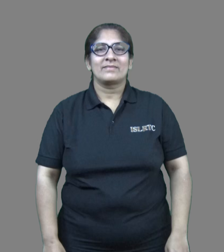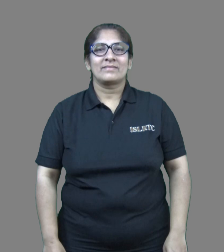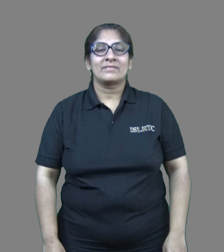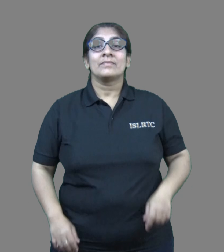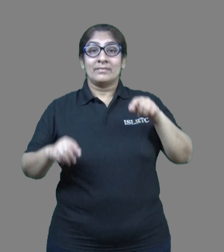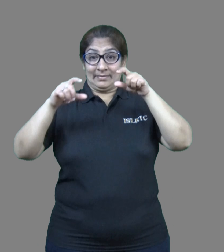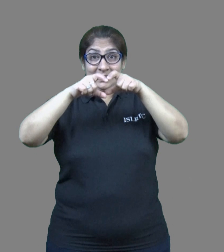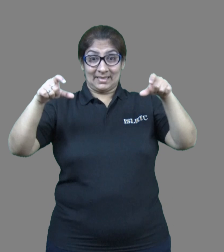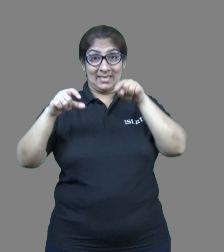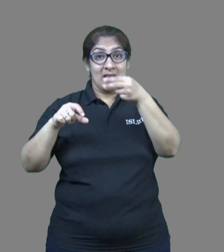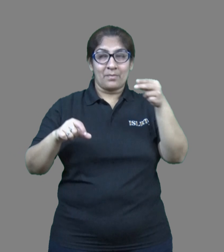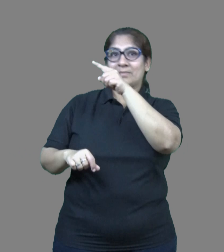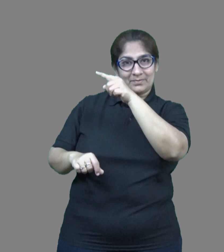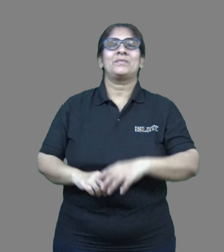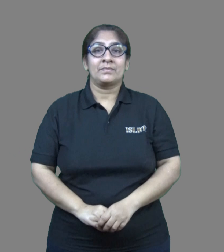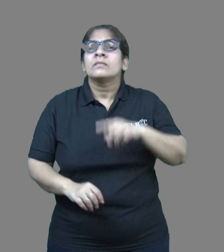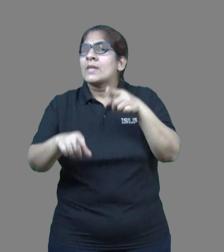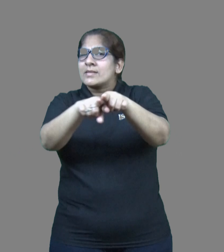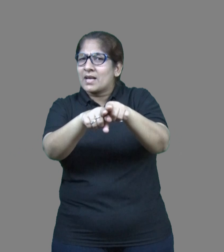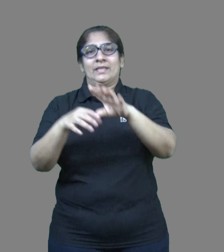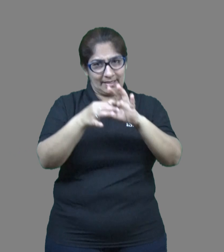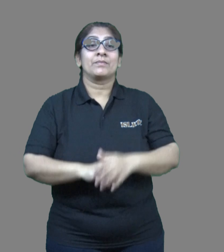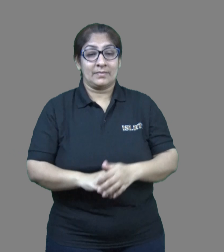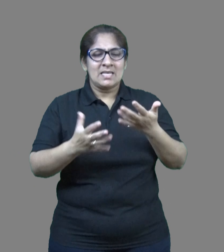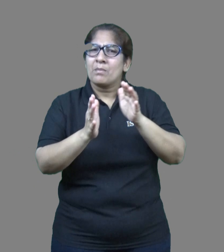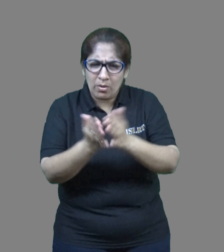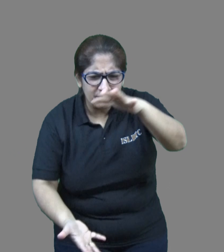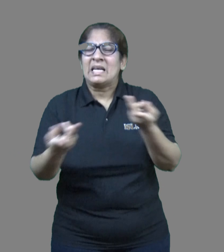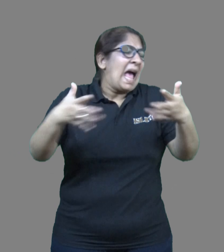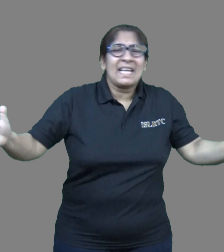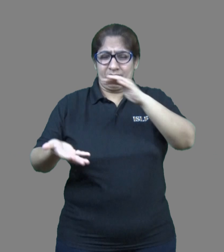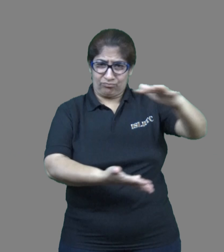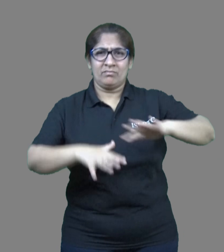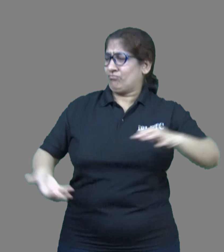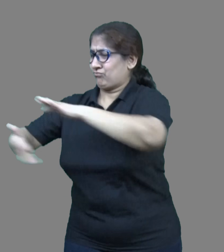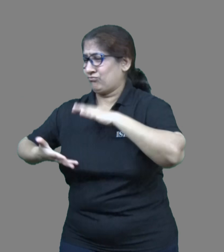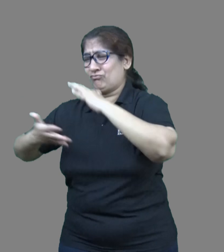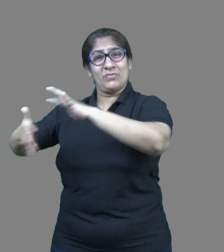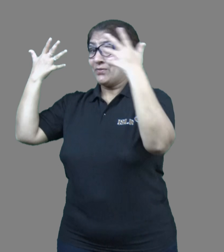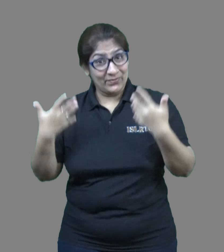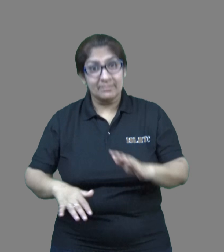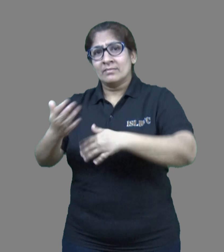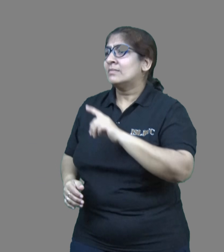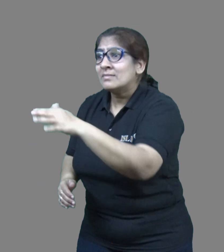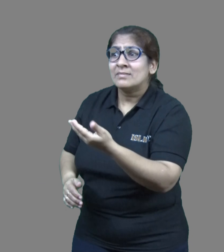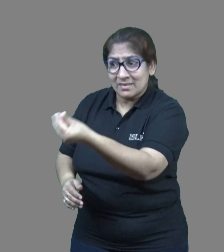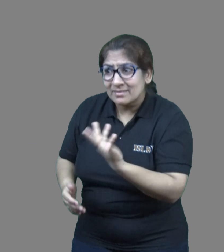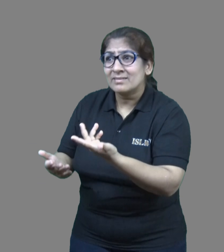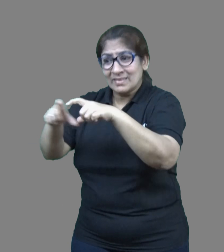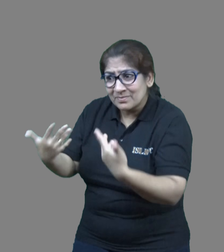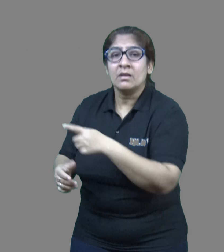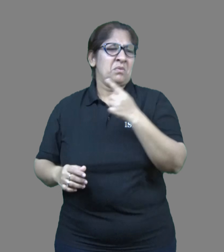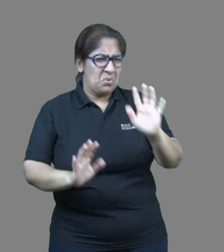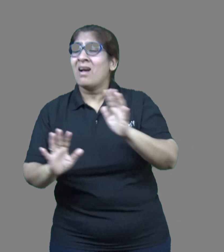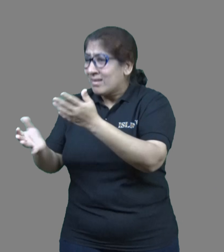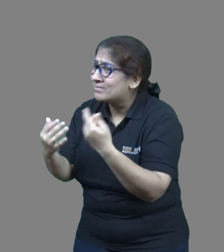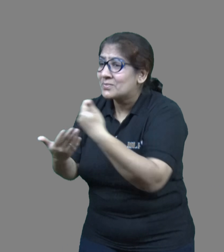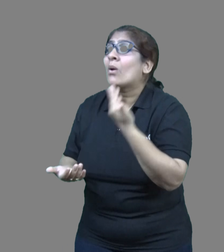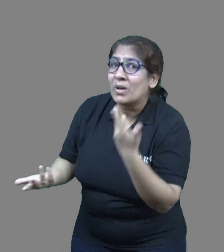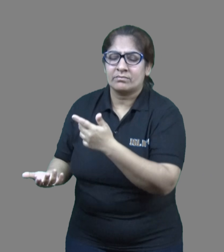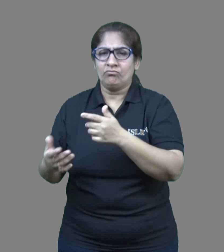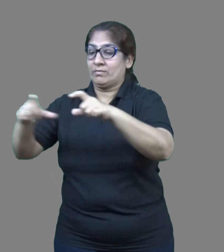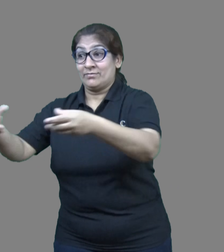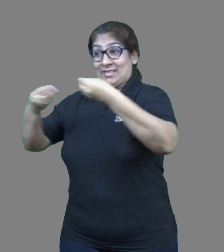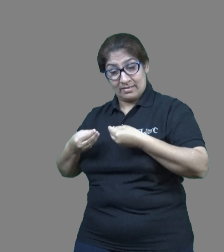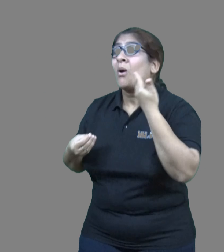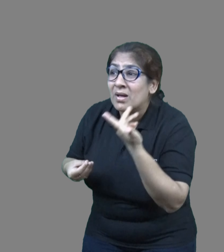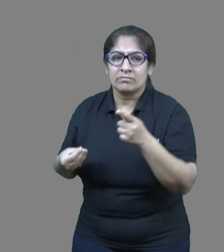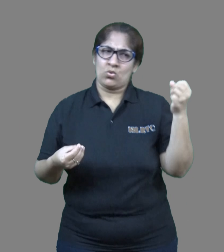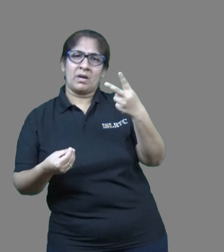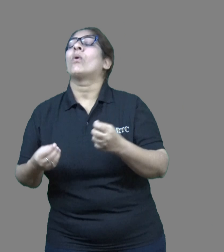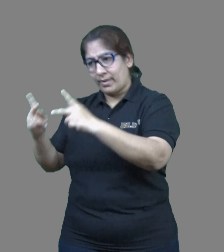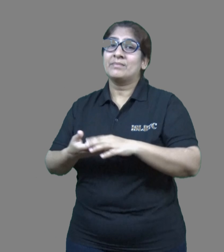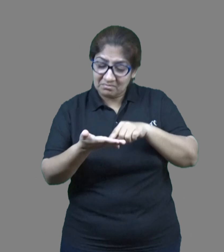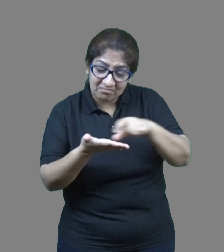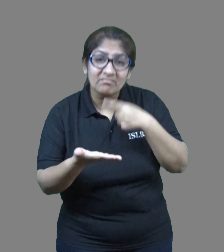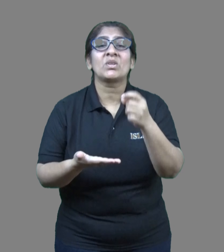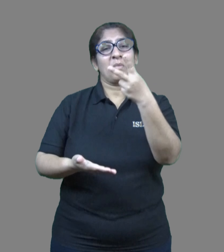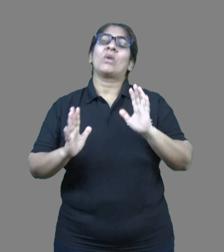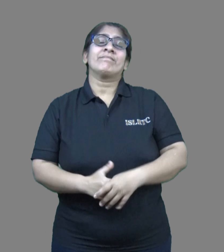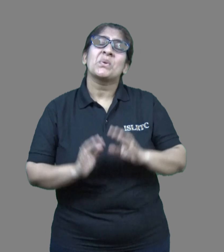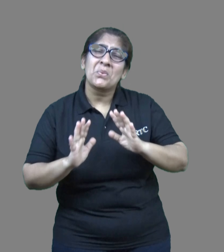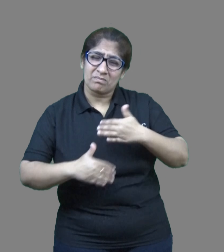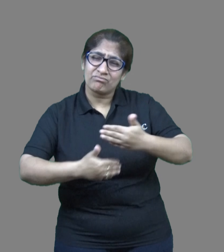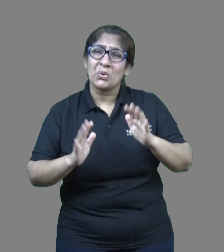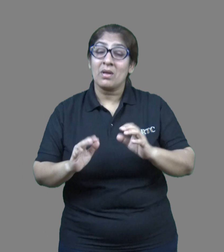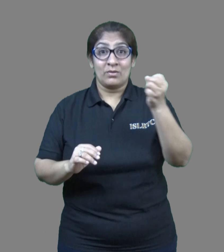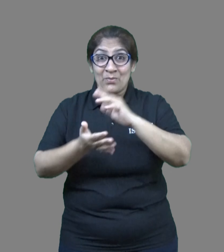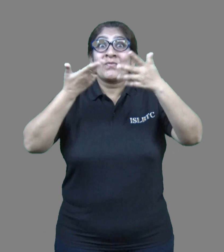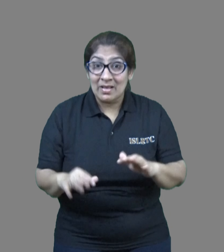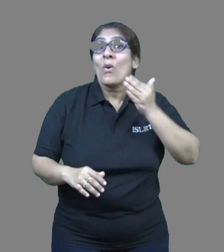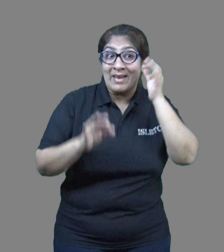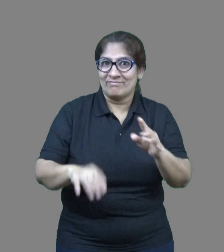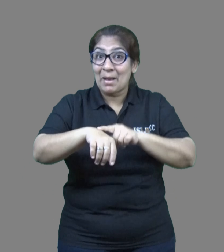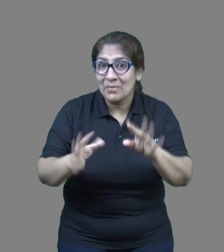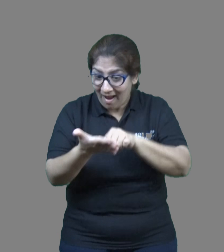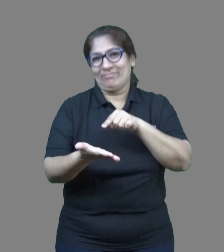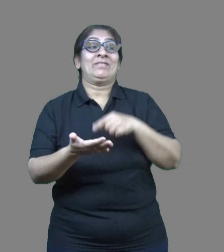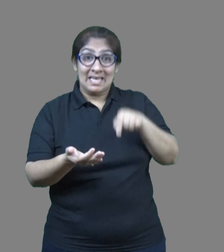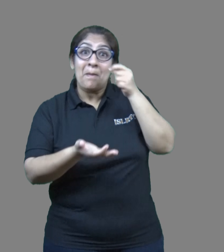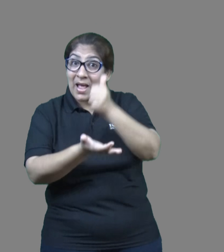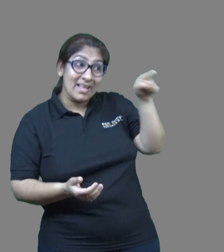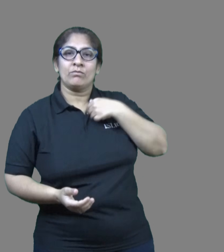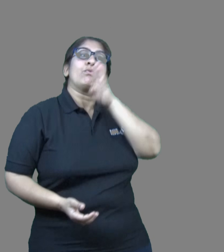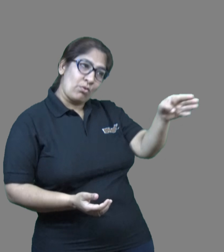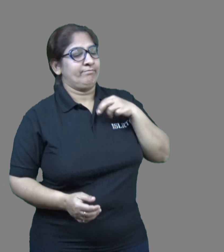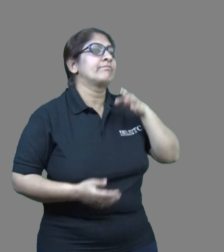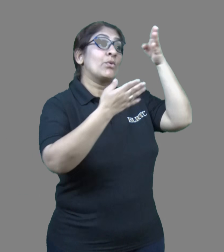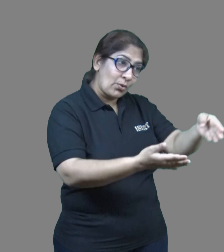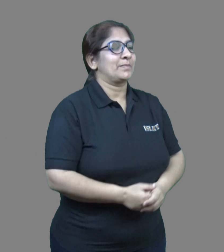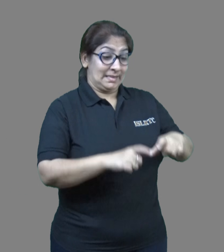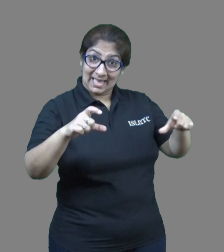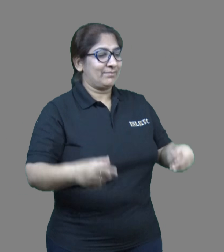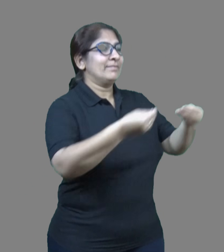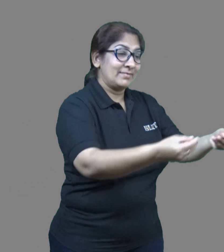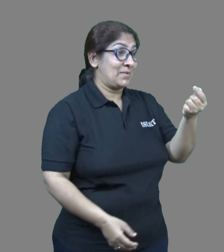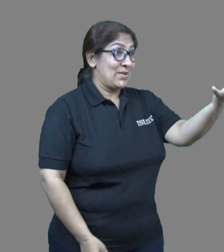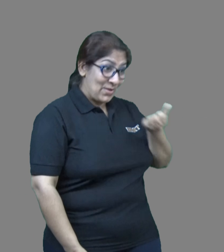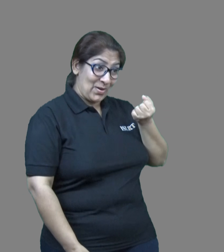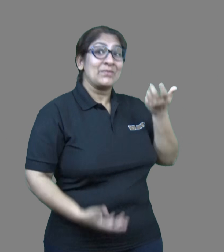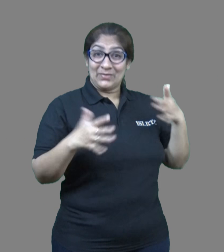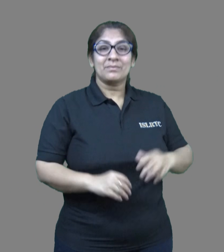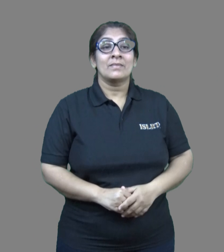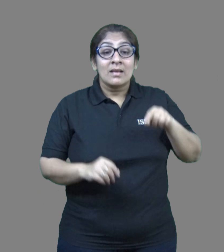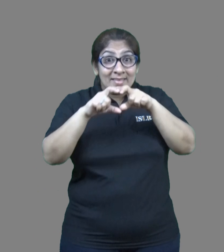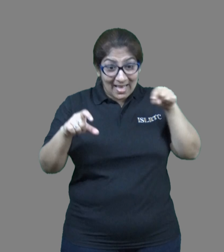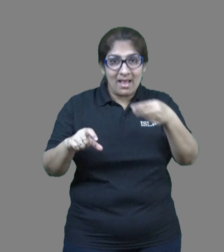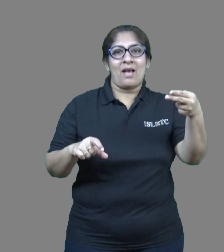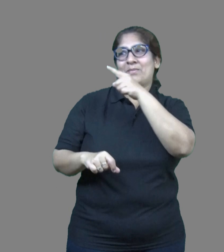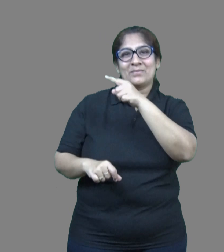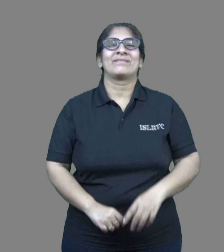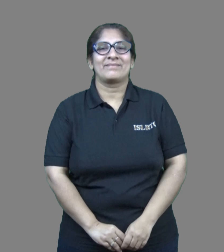Bill of Exchange